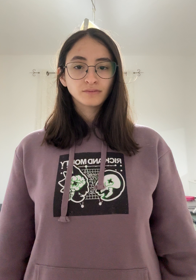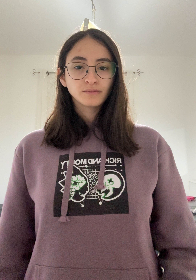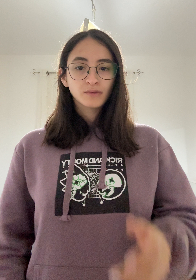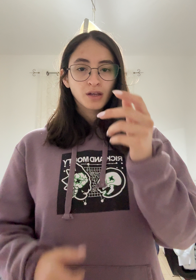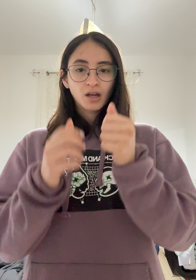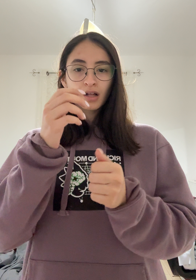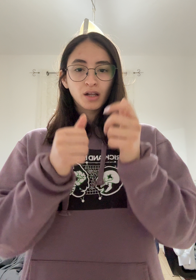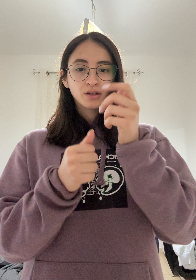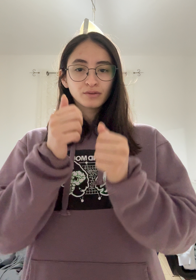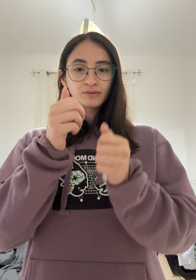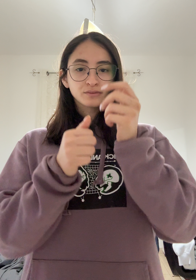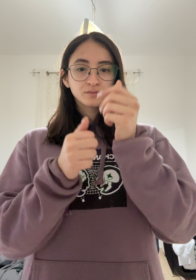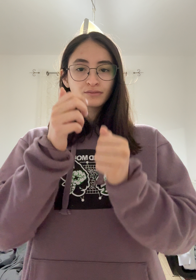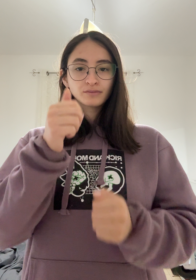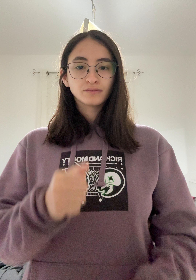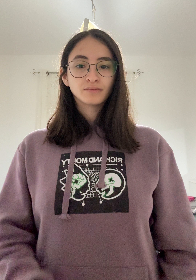חלב